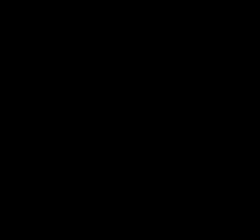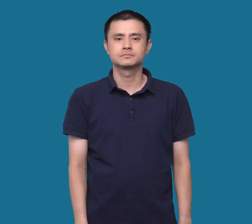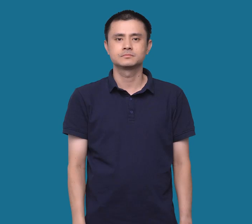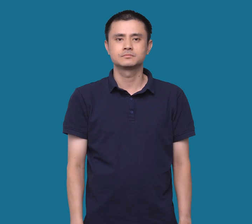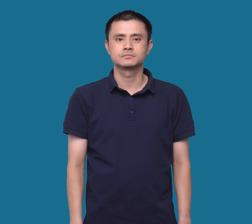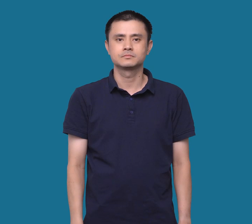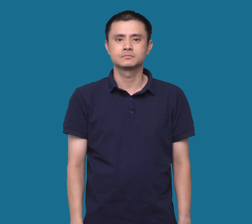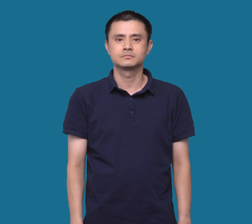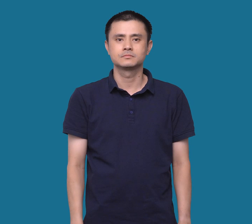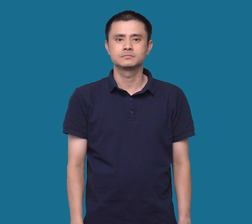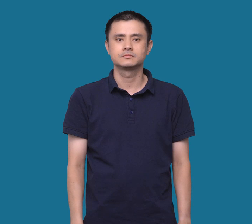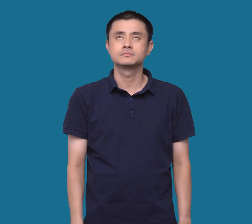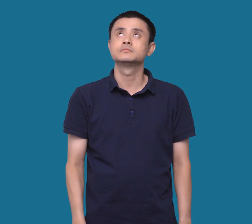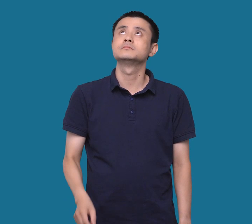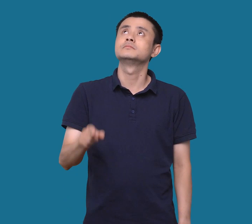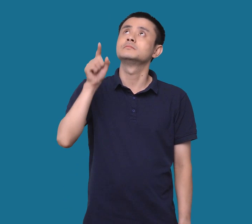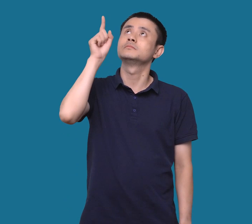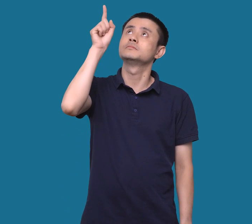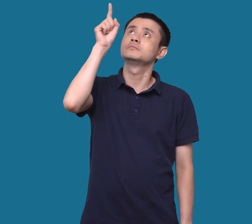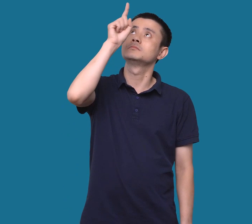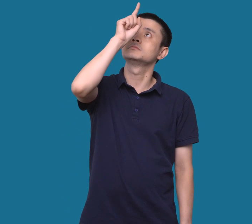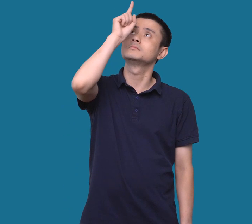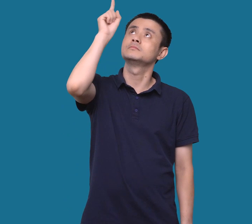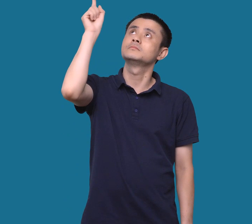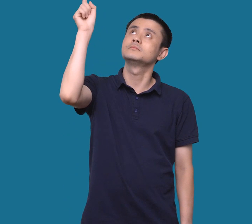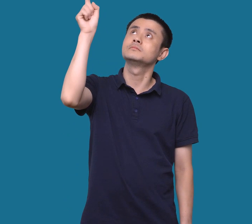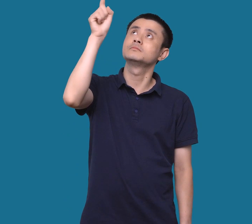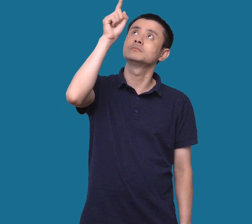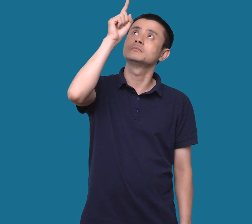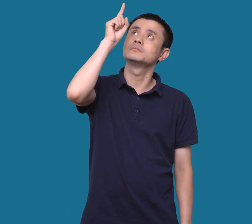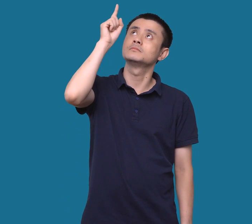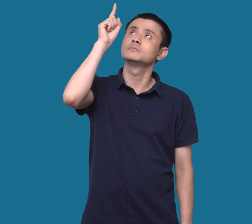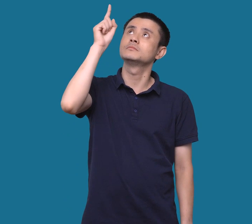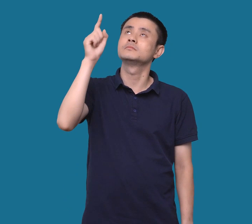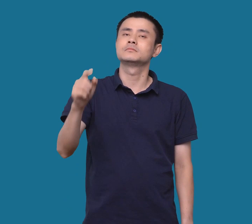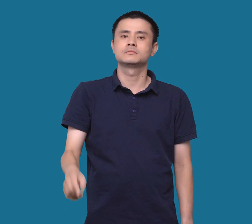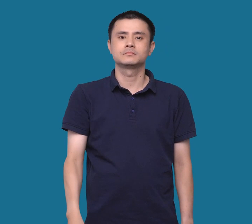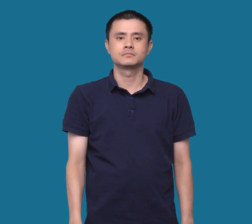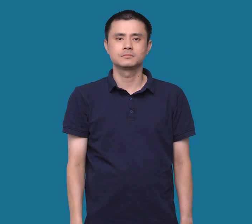bầu trời